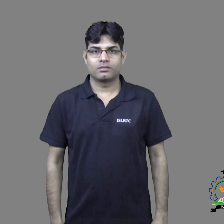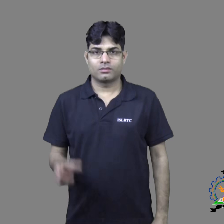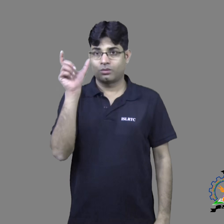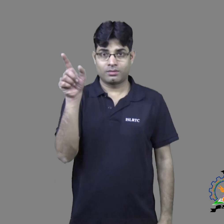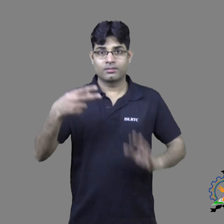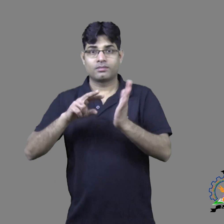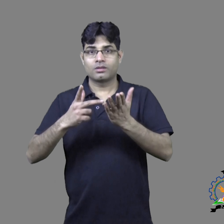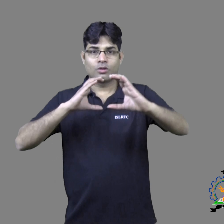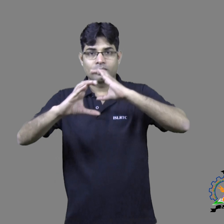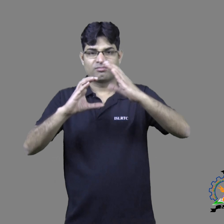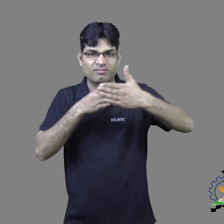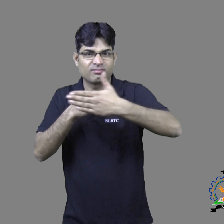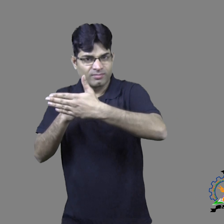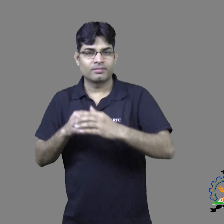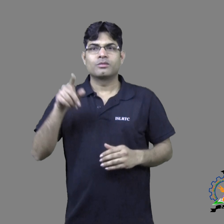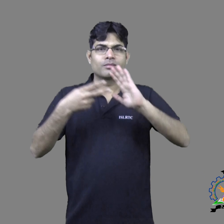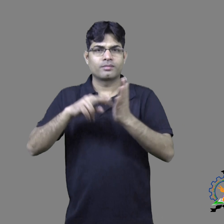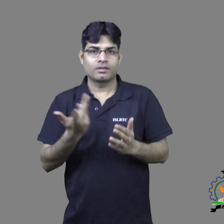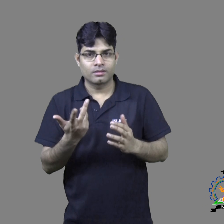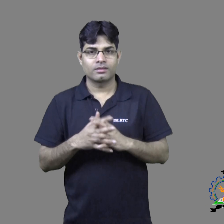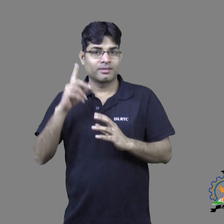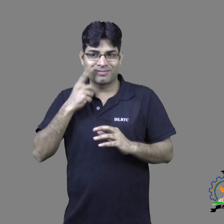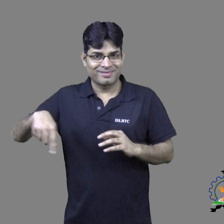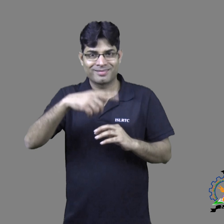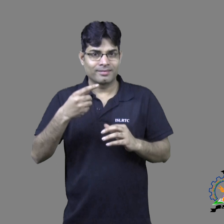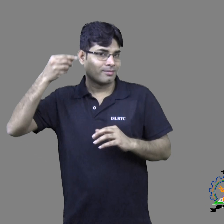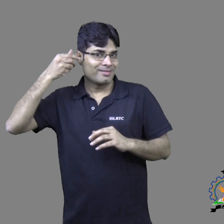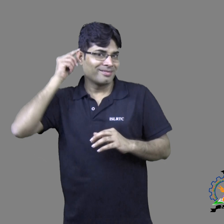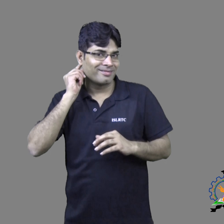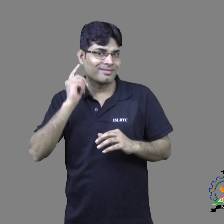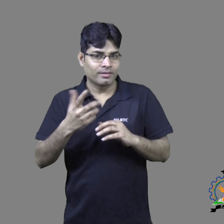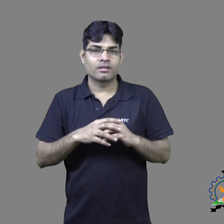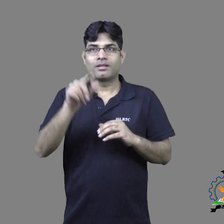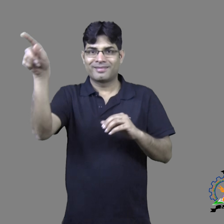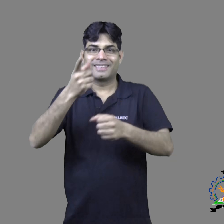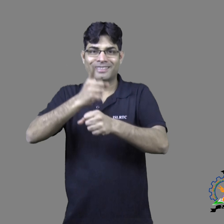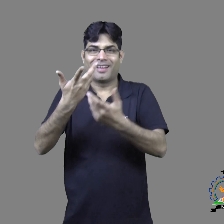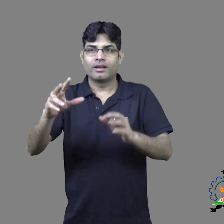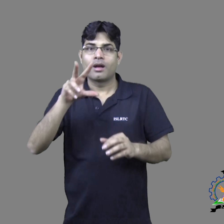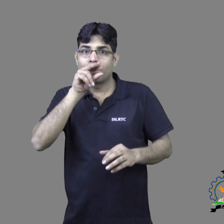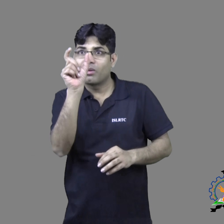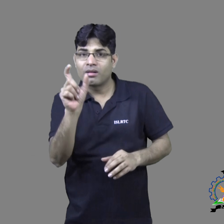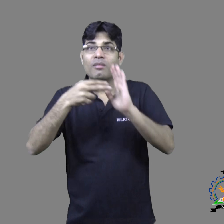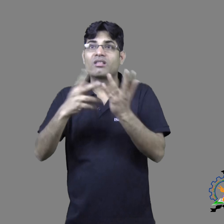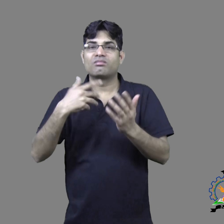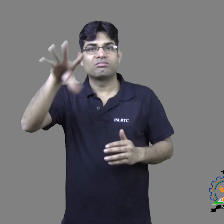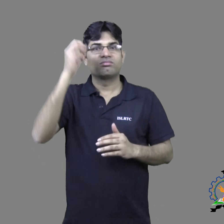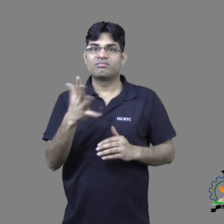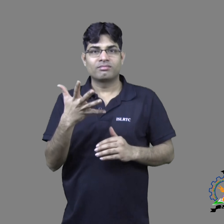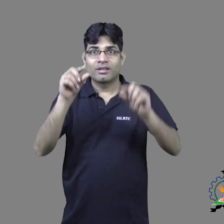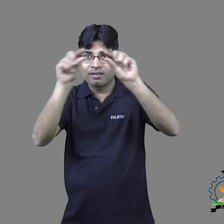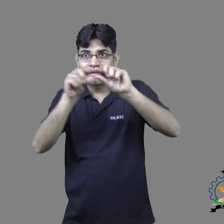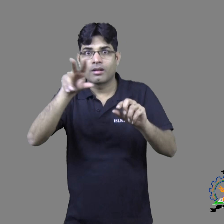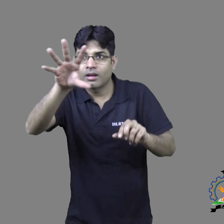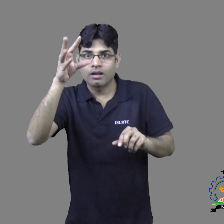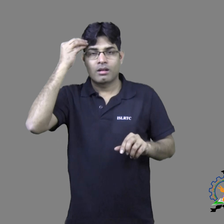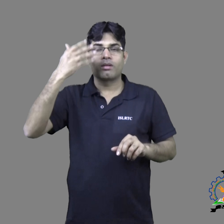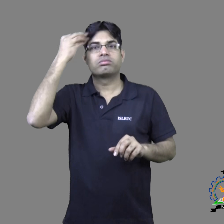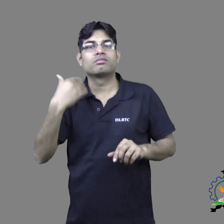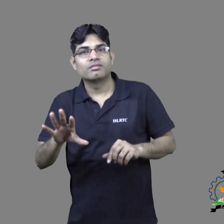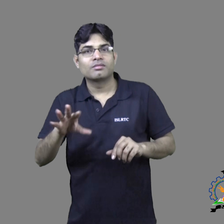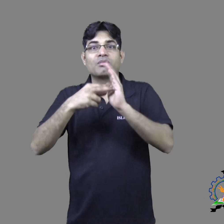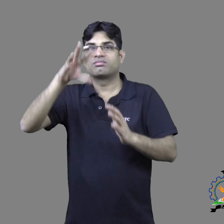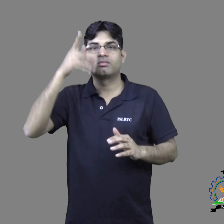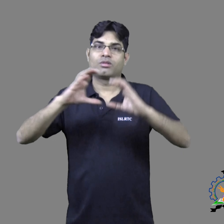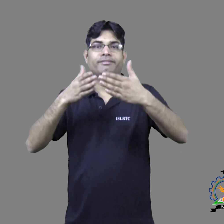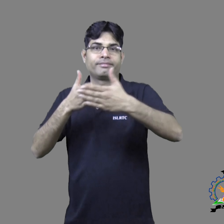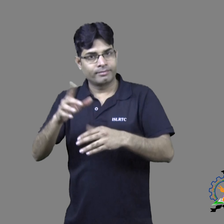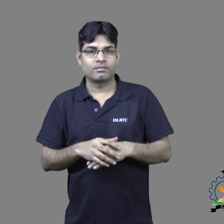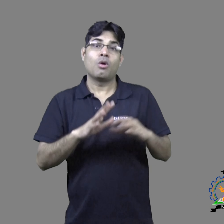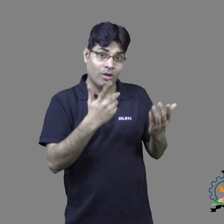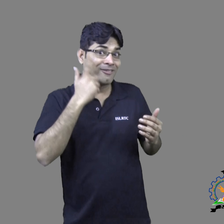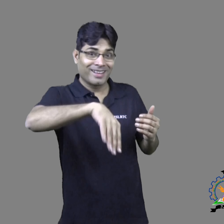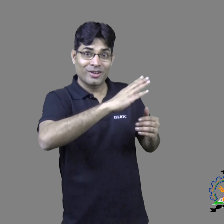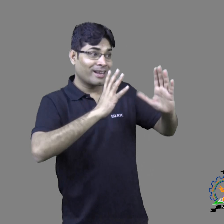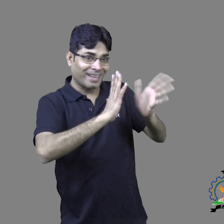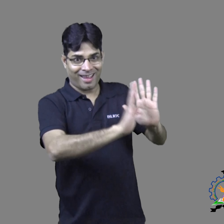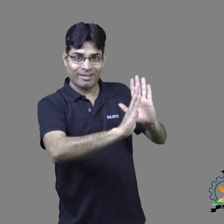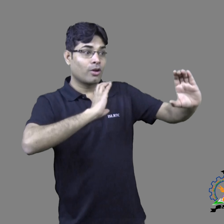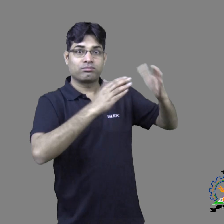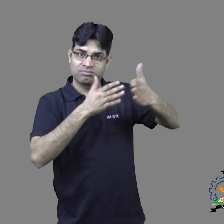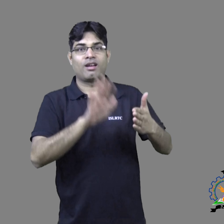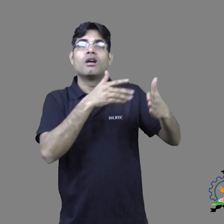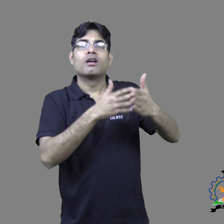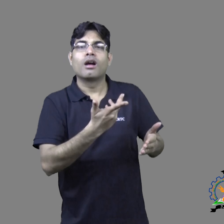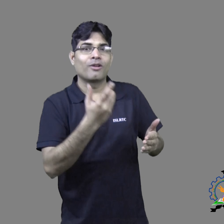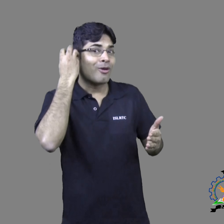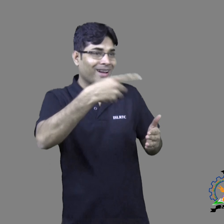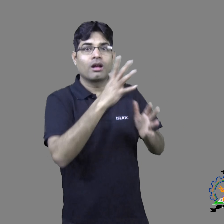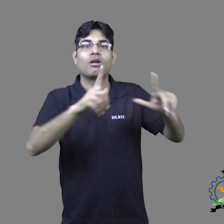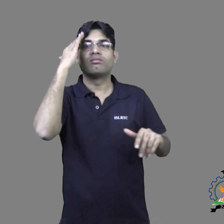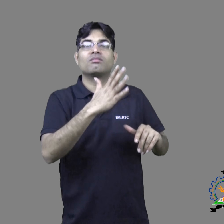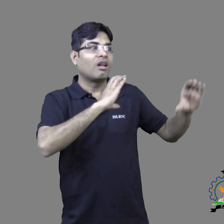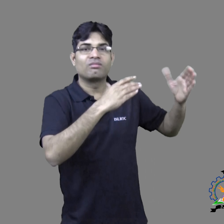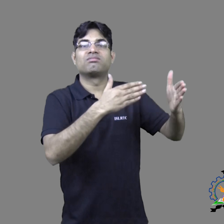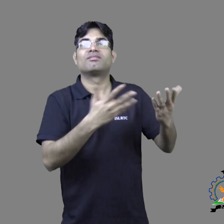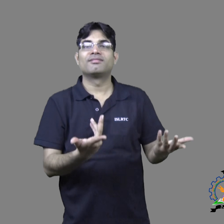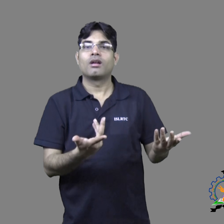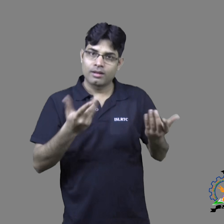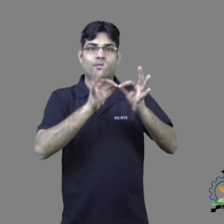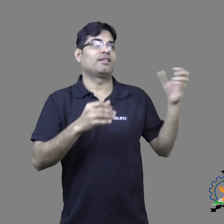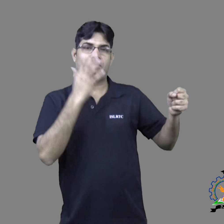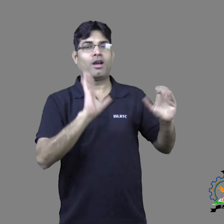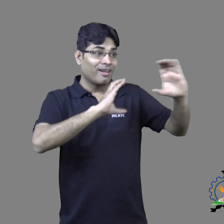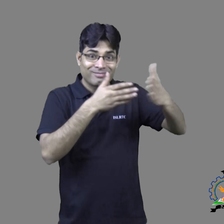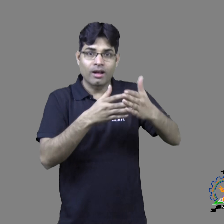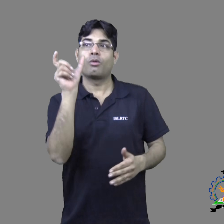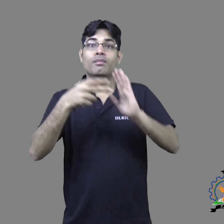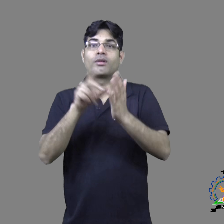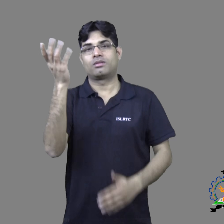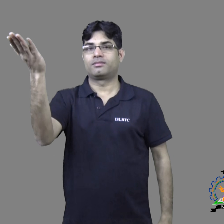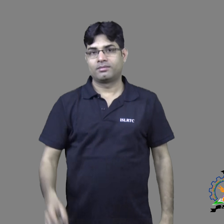Communication Challenges